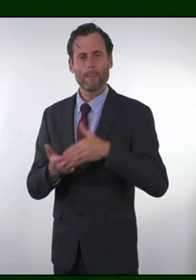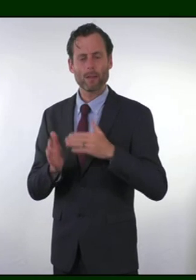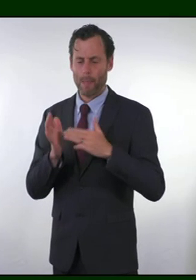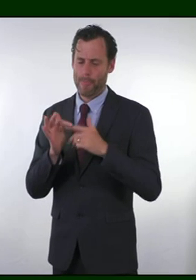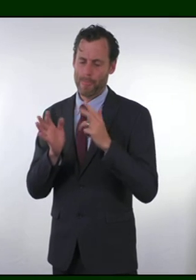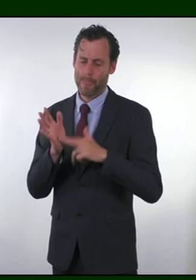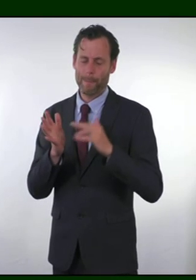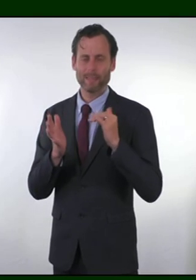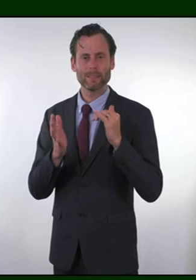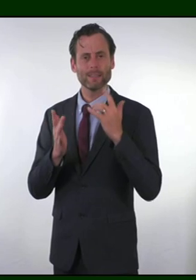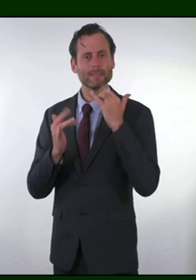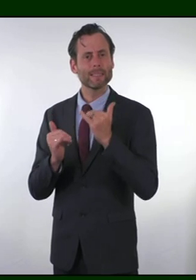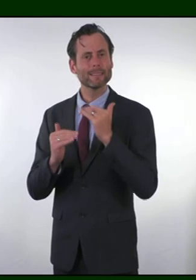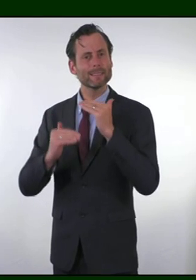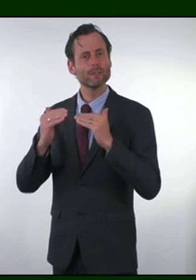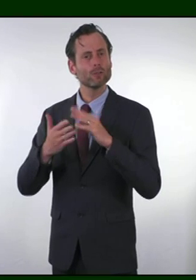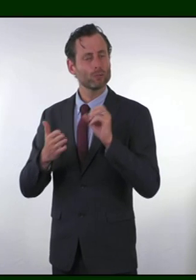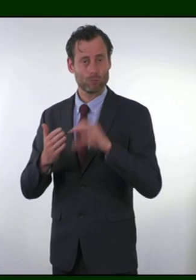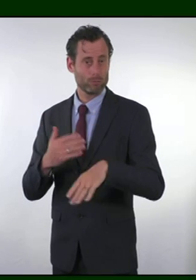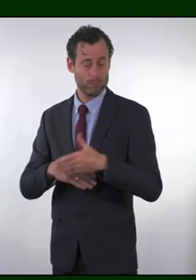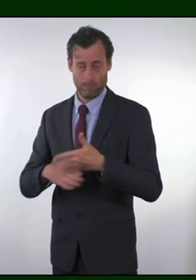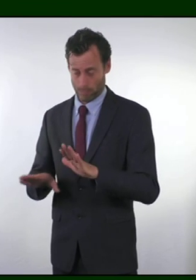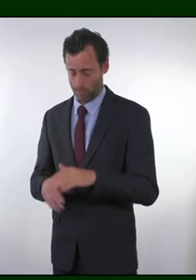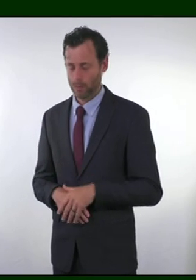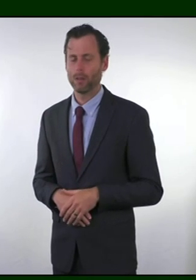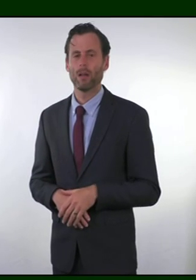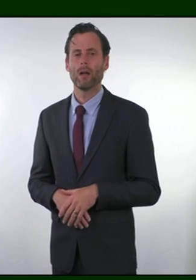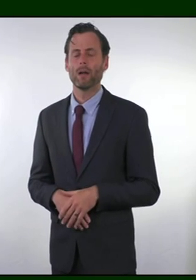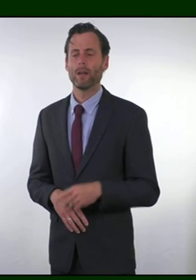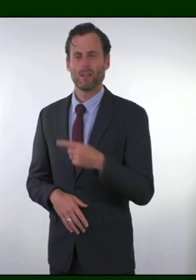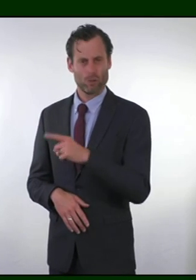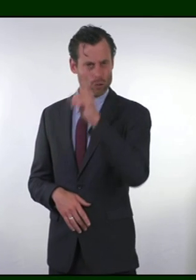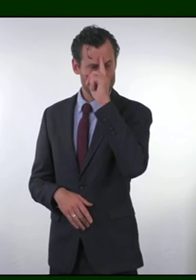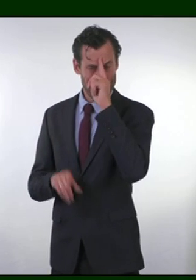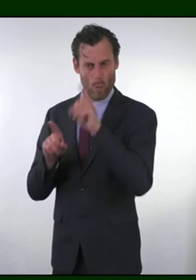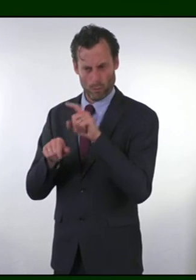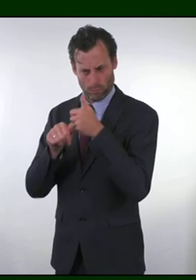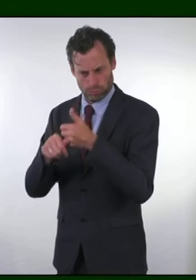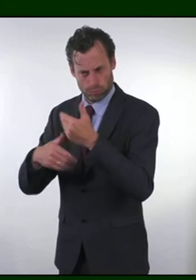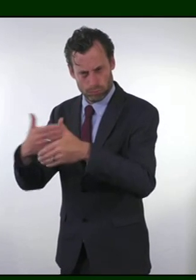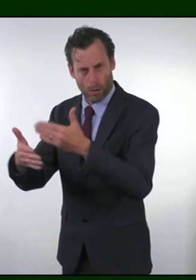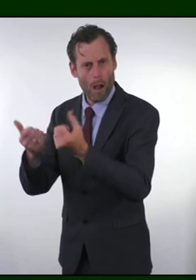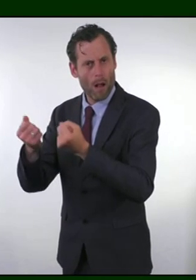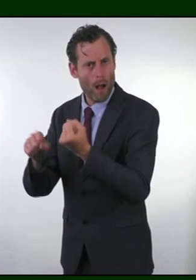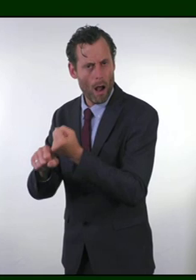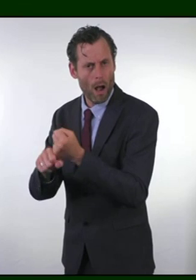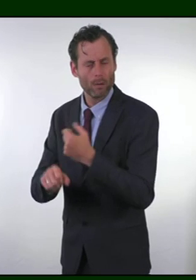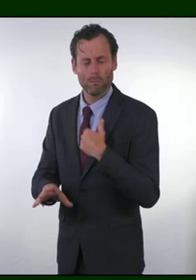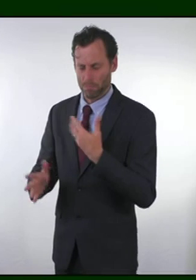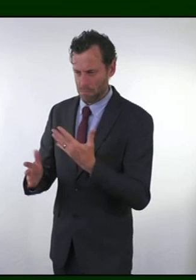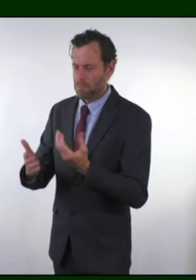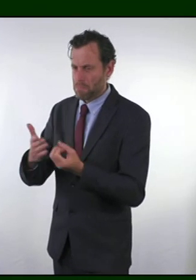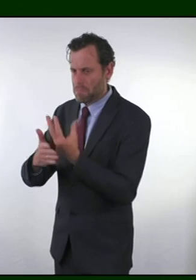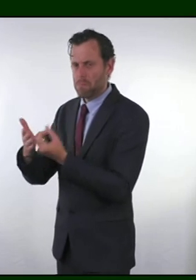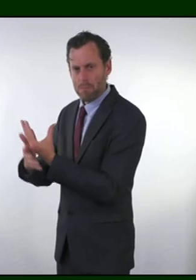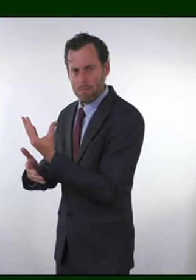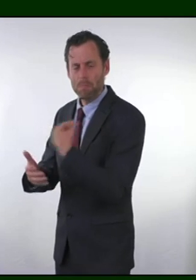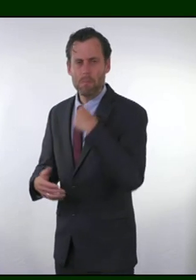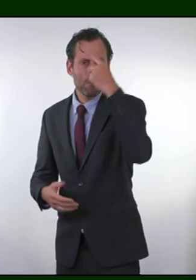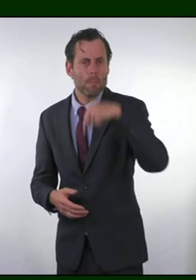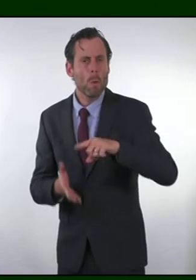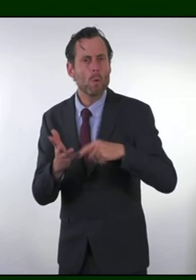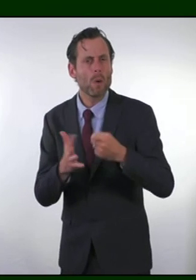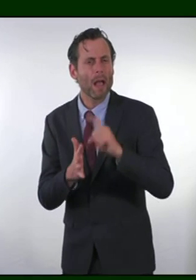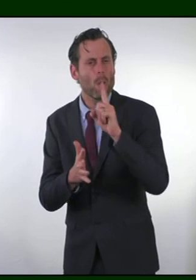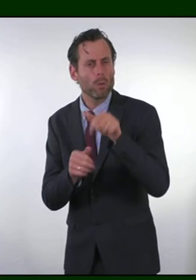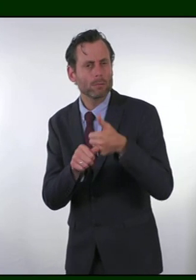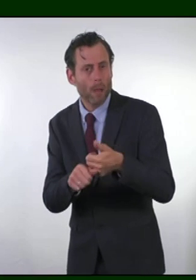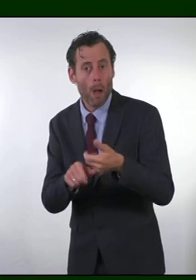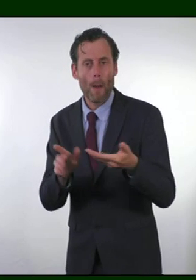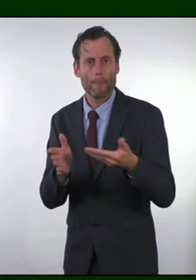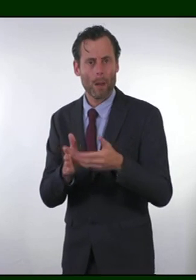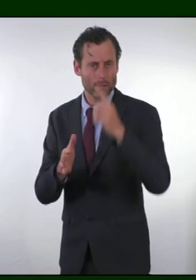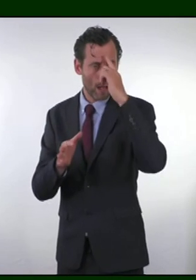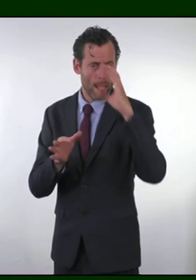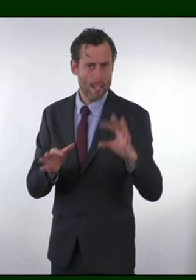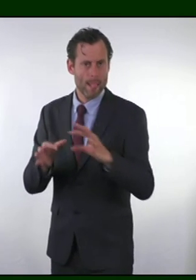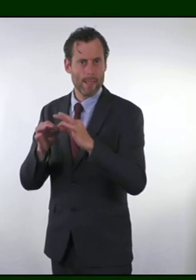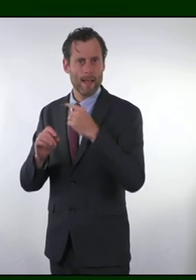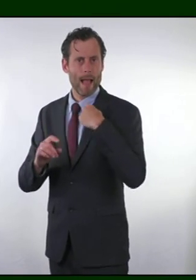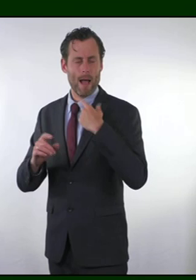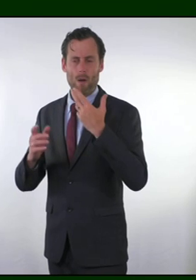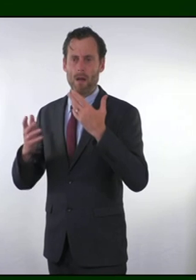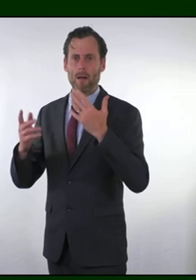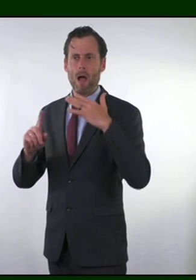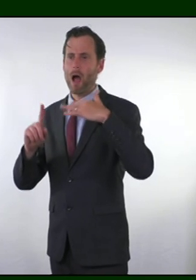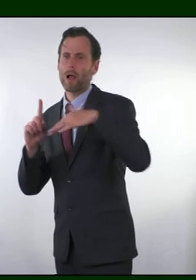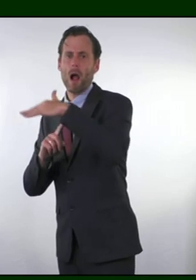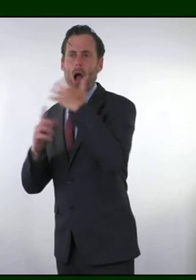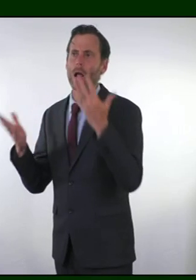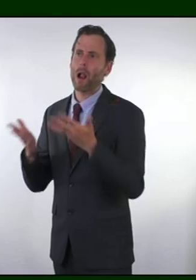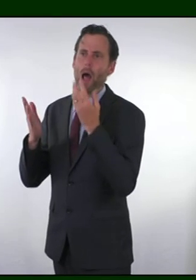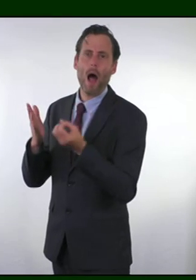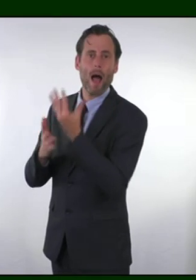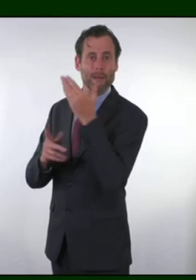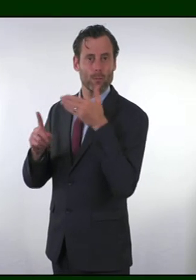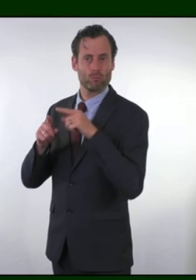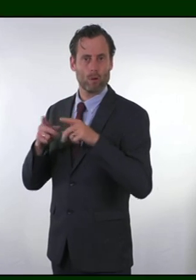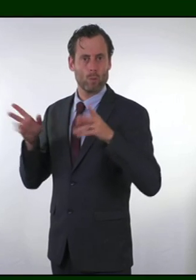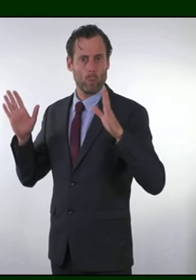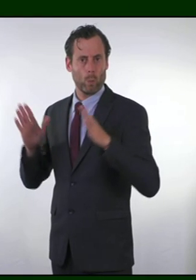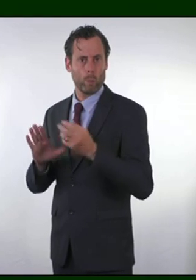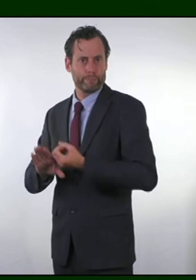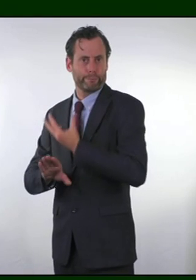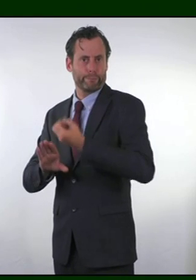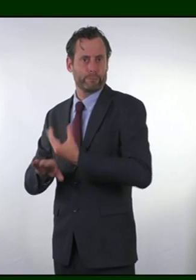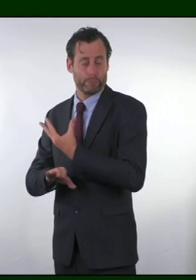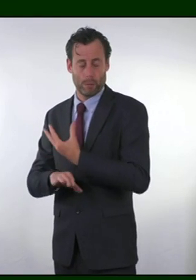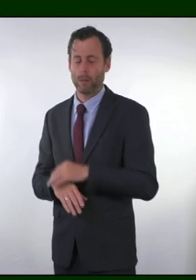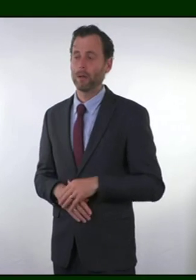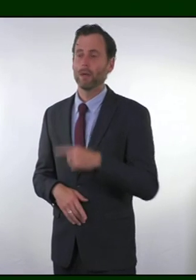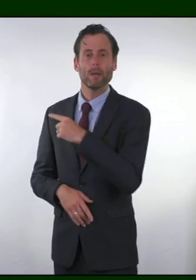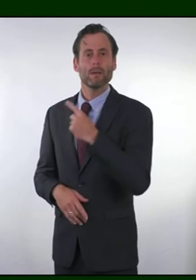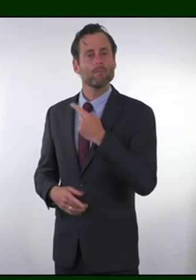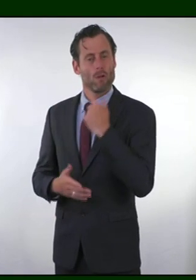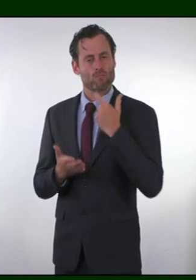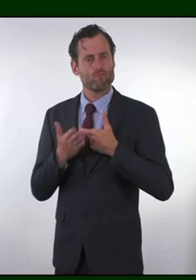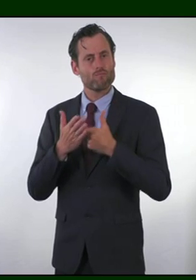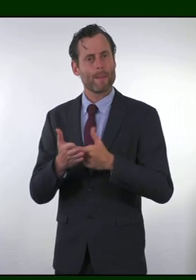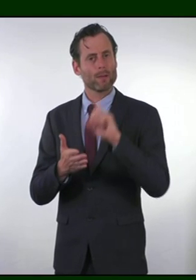Germany has doubled its EV subsidies. What will the Chancellor do not only to get car manufacturing back on its feet, but to help us meet our climate objective and the Committee on Climate Change recommendation that we bring forward the ban on new diesel and petrol vehicle sales to 2032—the committee recommends a zero-emission vehicle mandate?